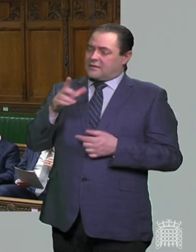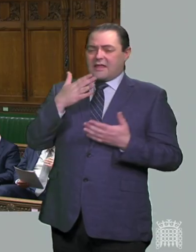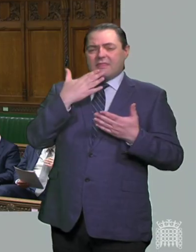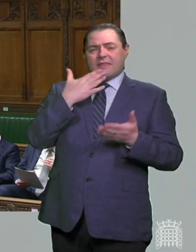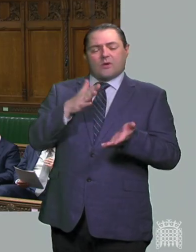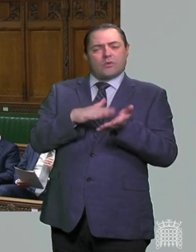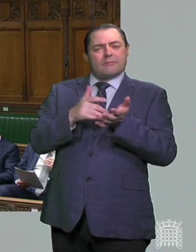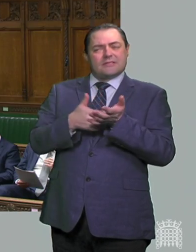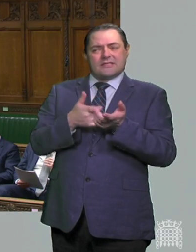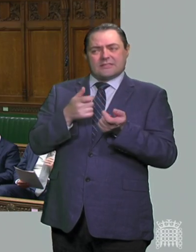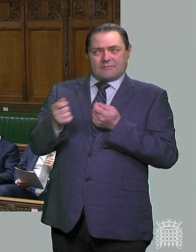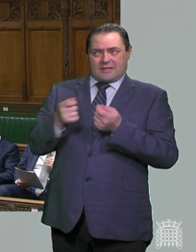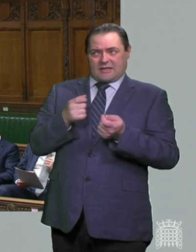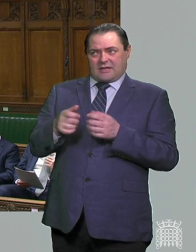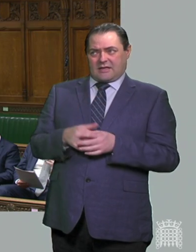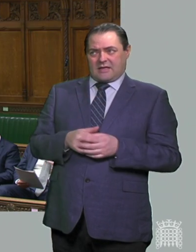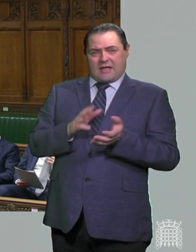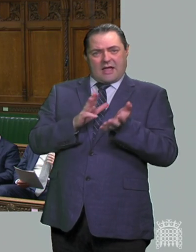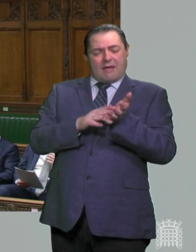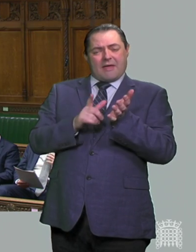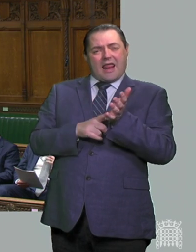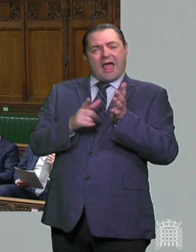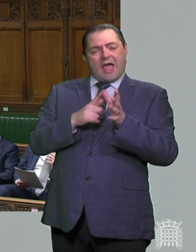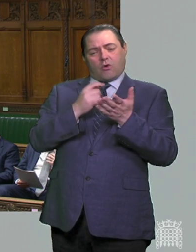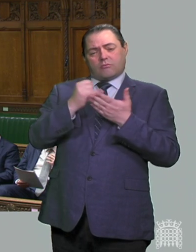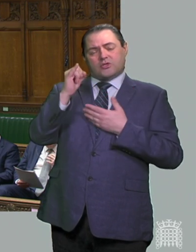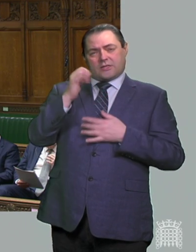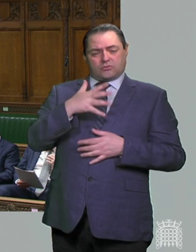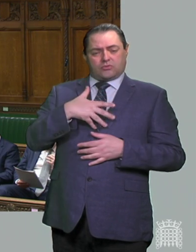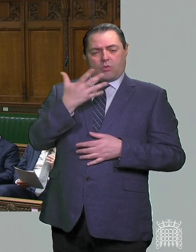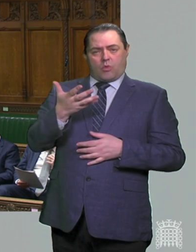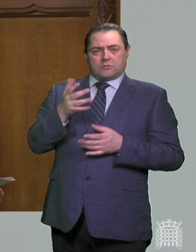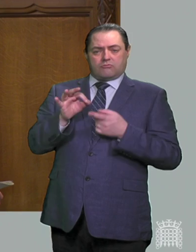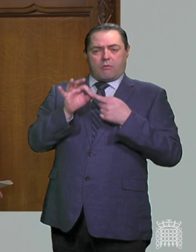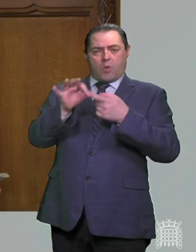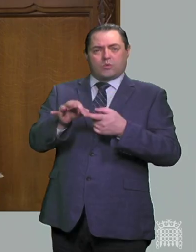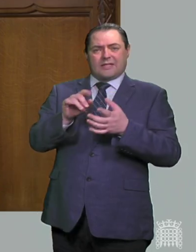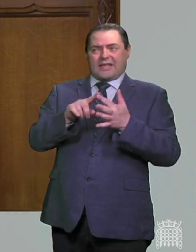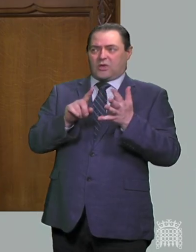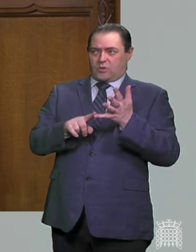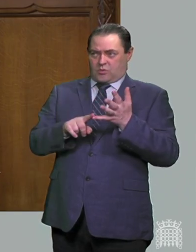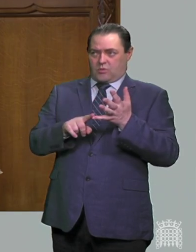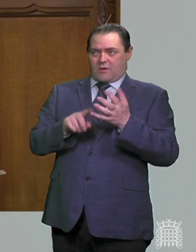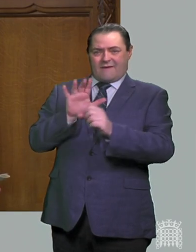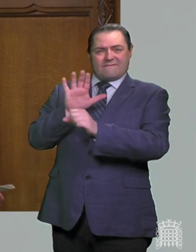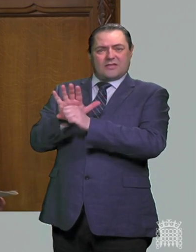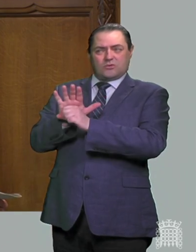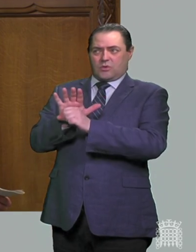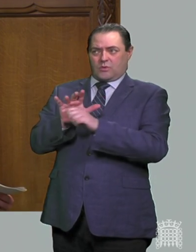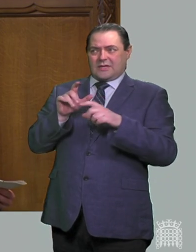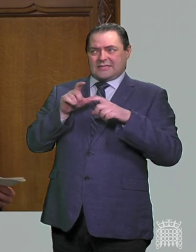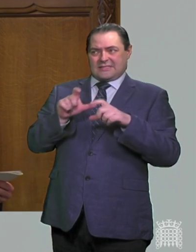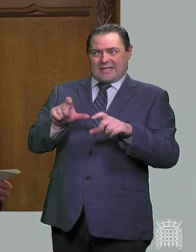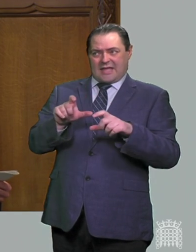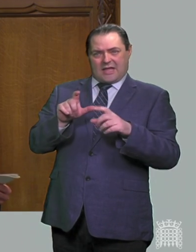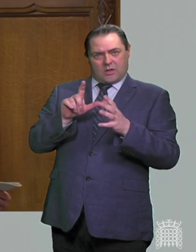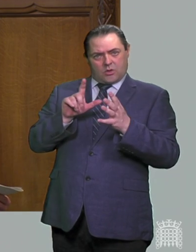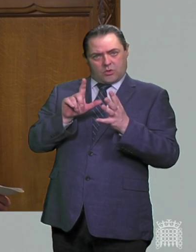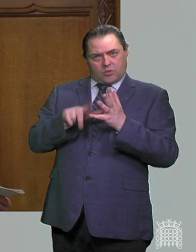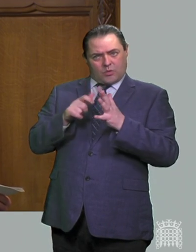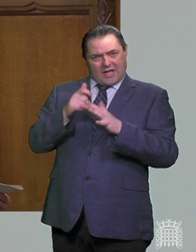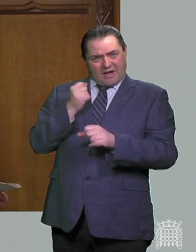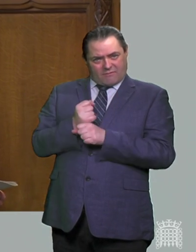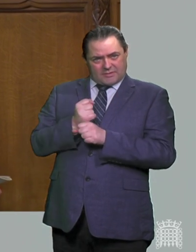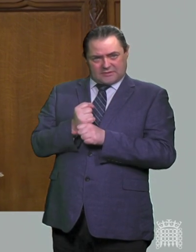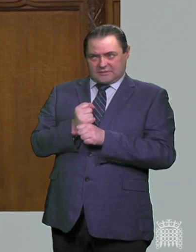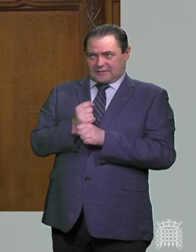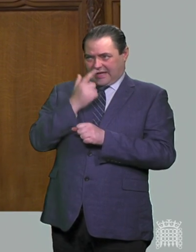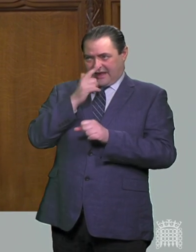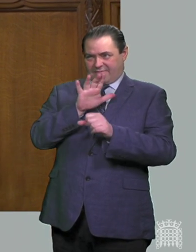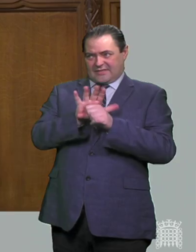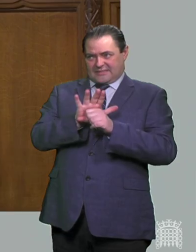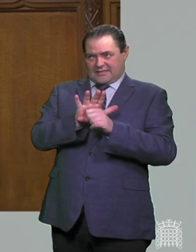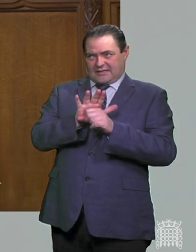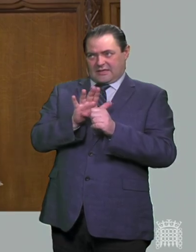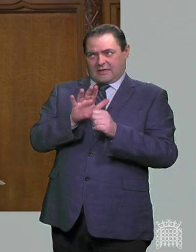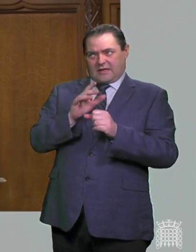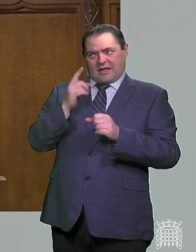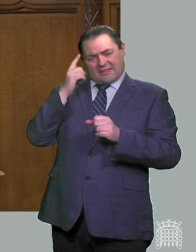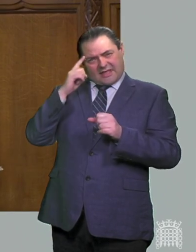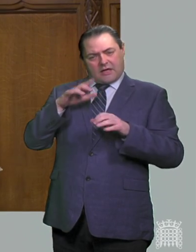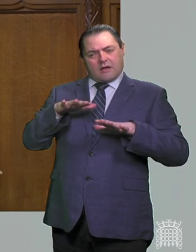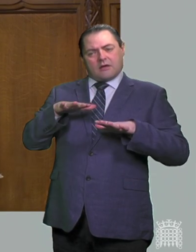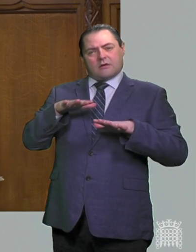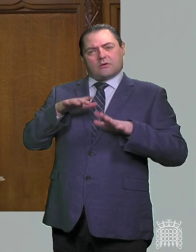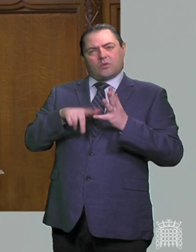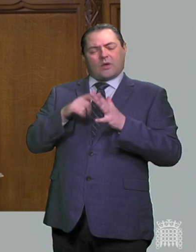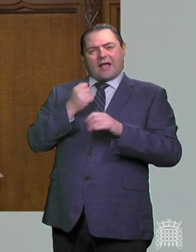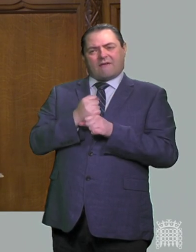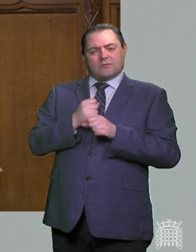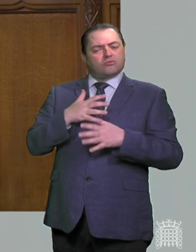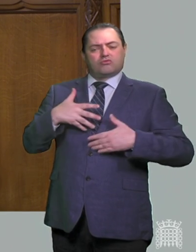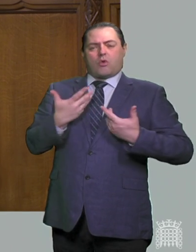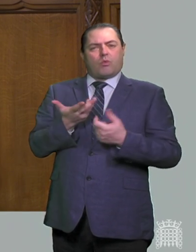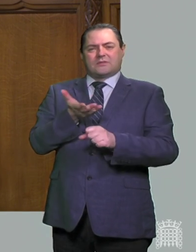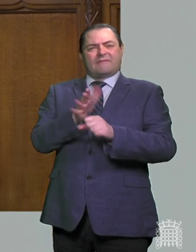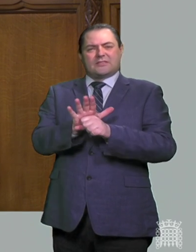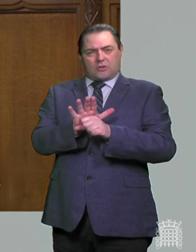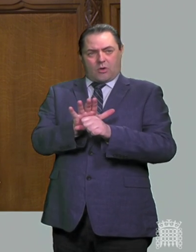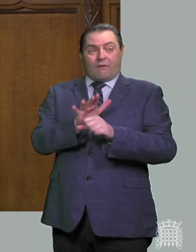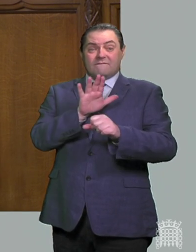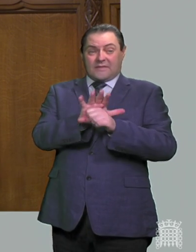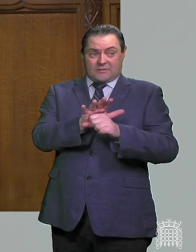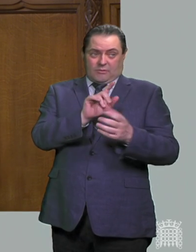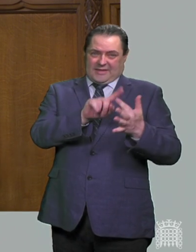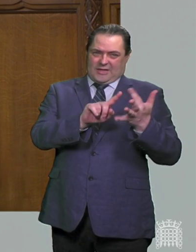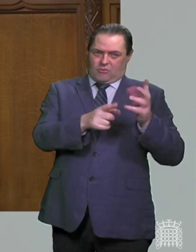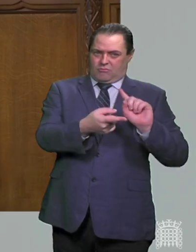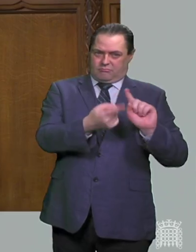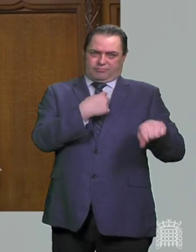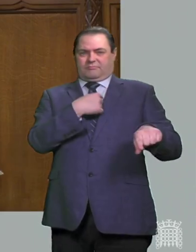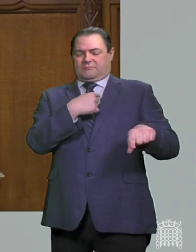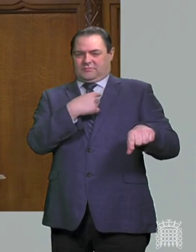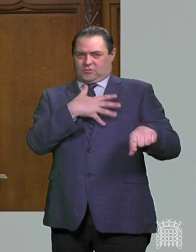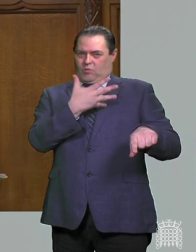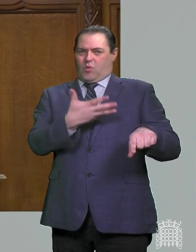Even if a significant number of MLAs object to a proposal from the EU, the decision to veto it will still rest with the UK Government, and there will no doubt be an institutional reluctance to use the veto, as it would be met with retaliatory action from the EU.